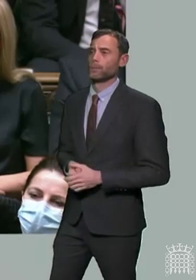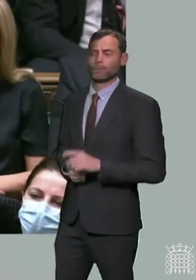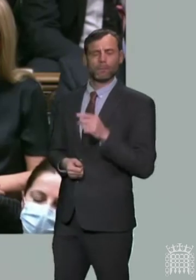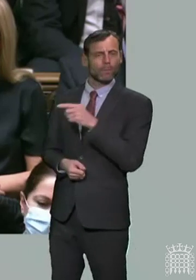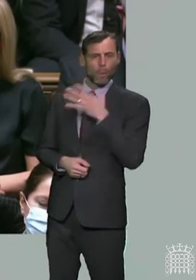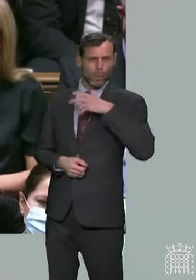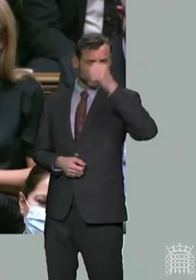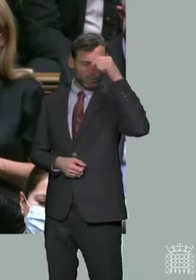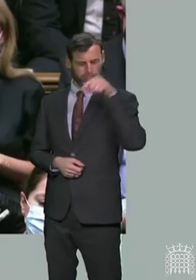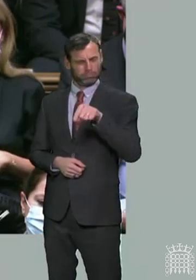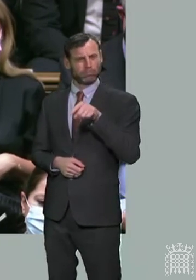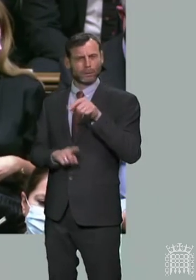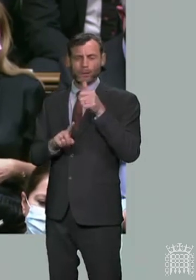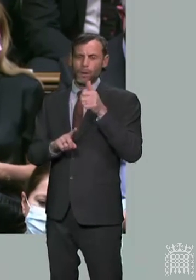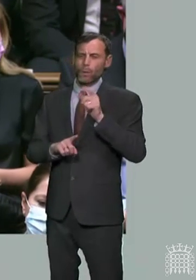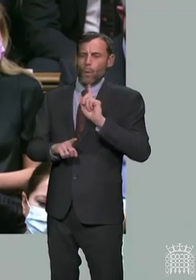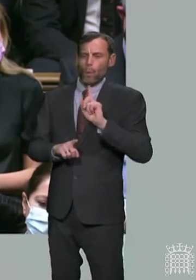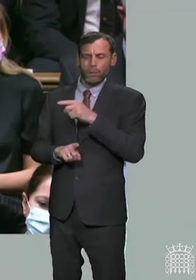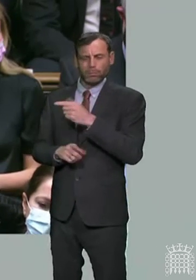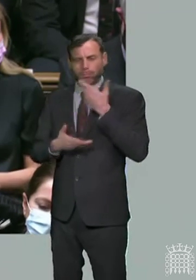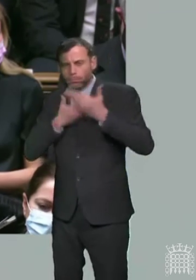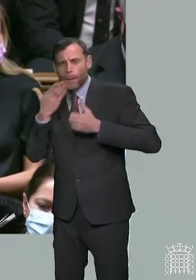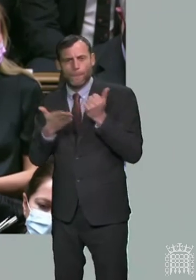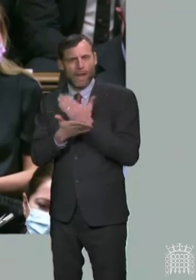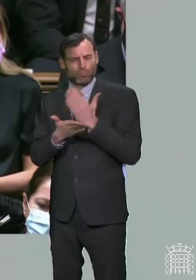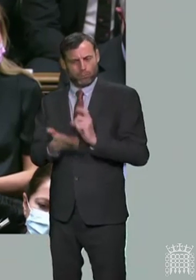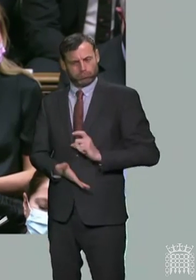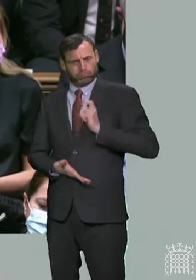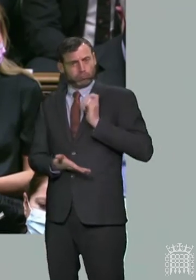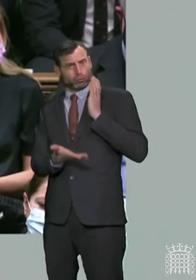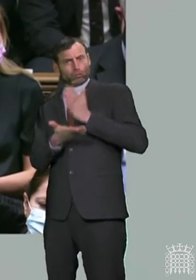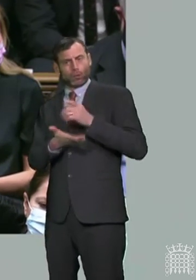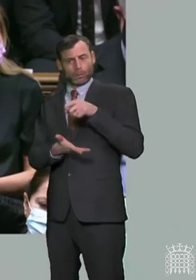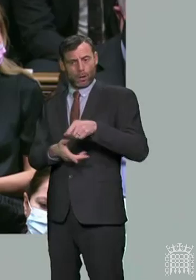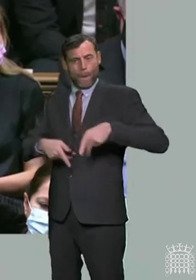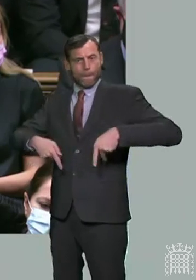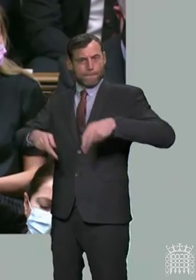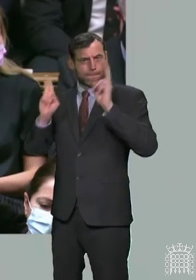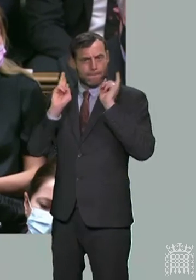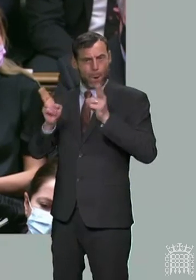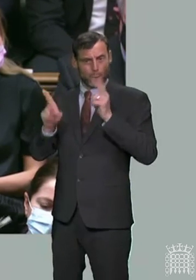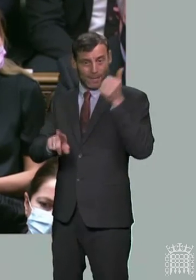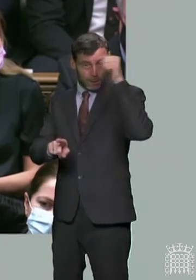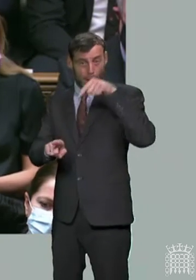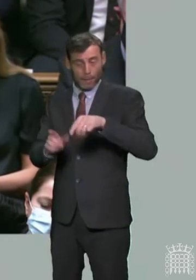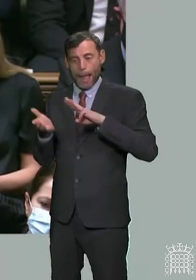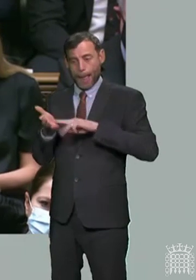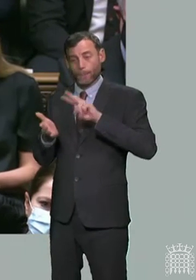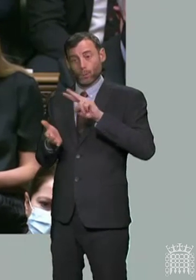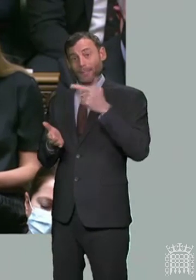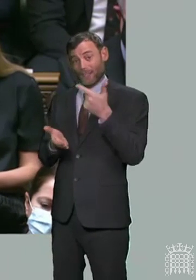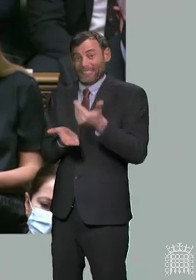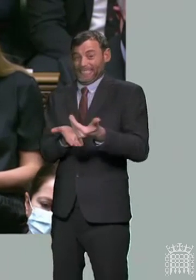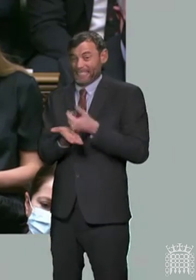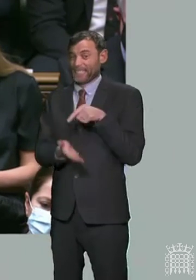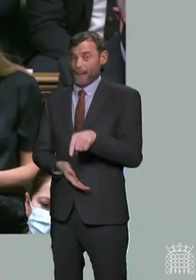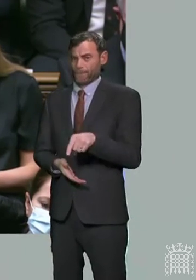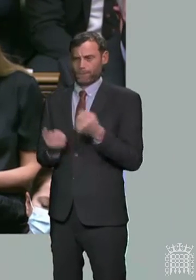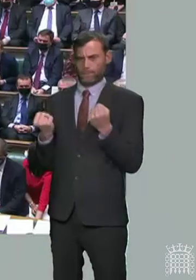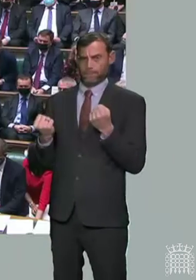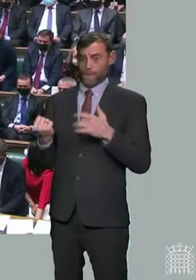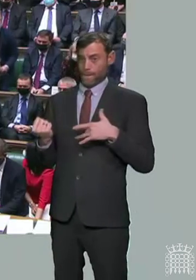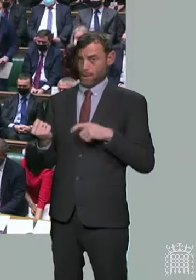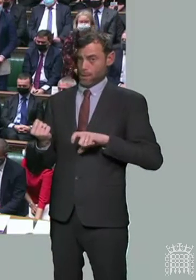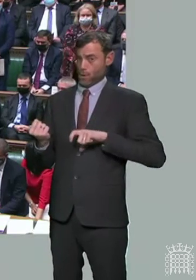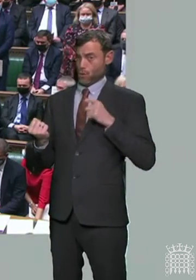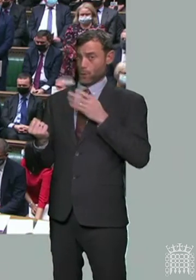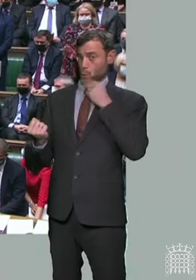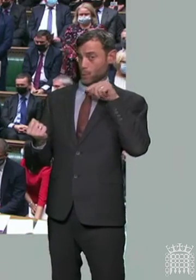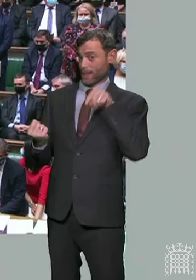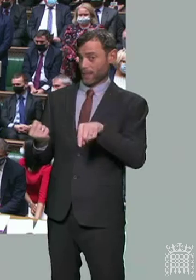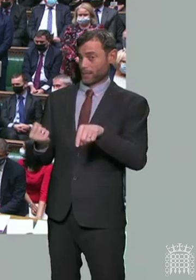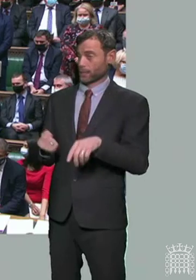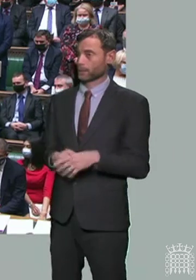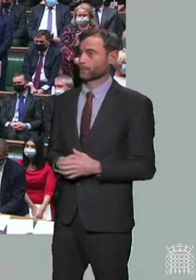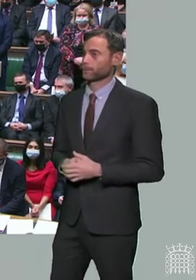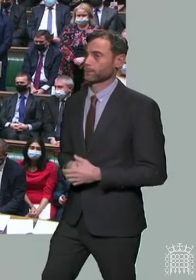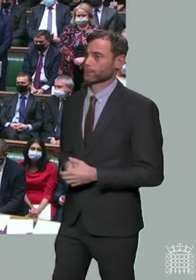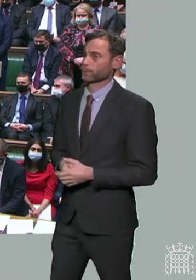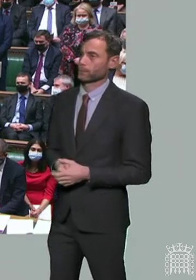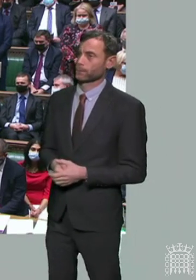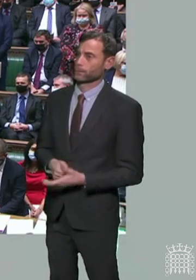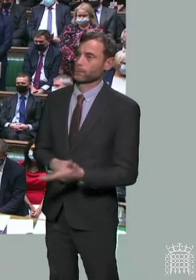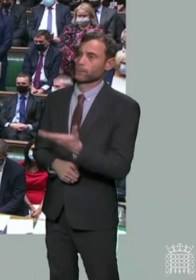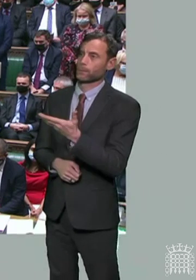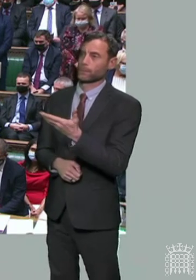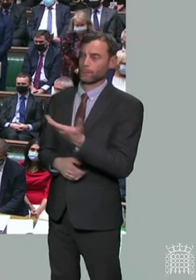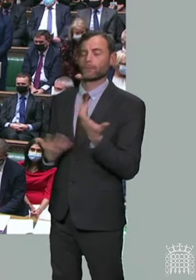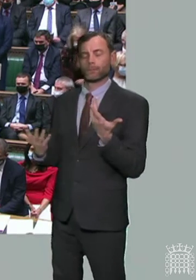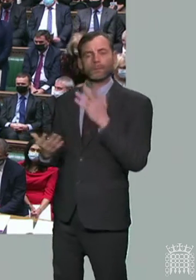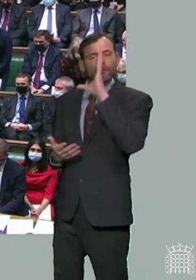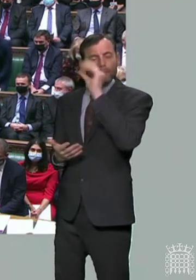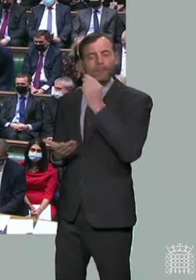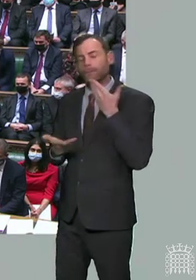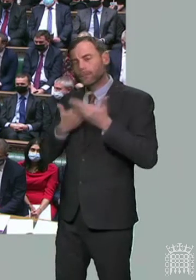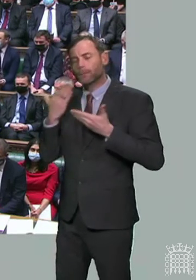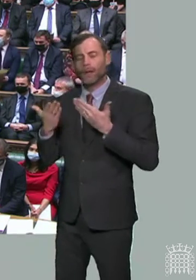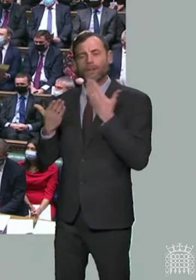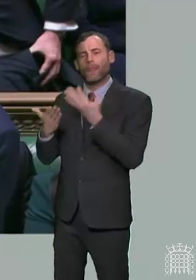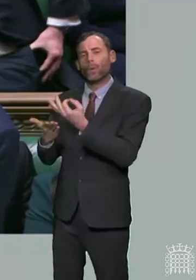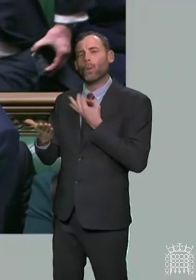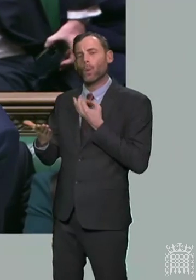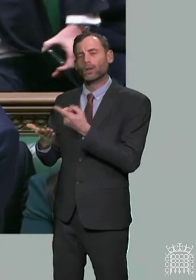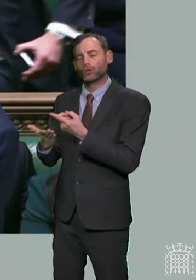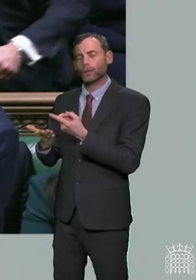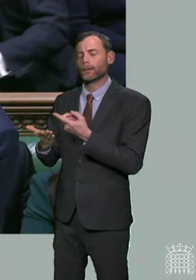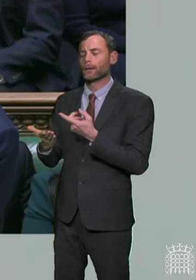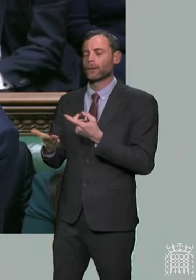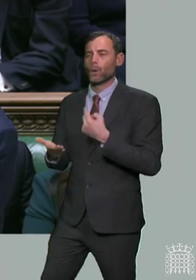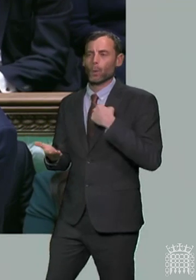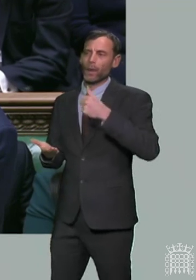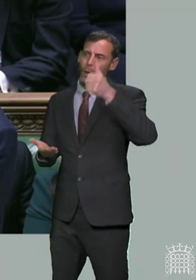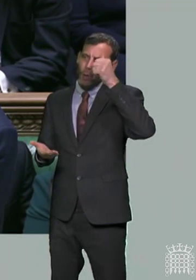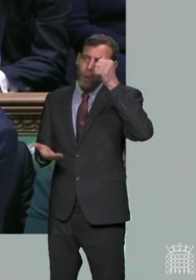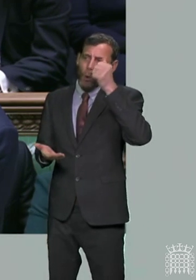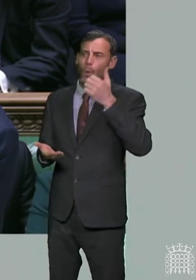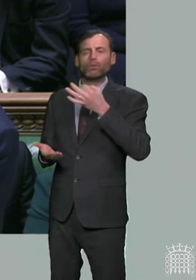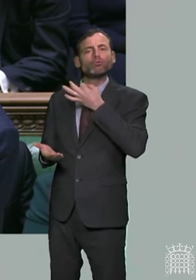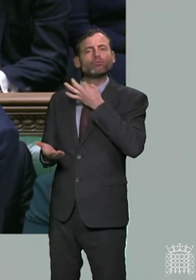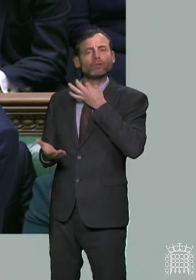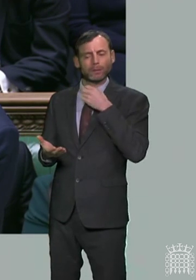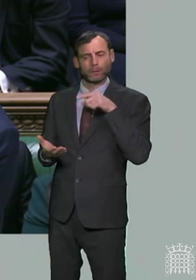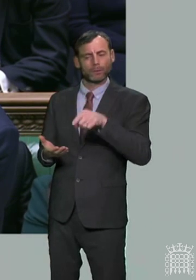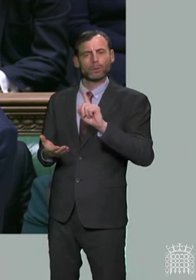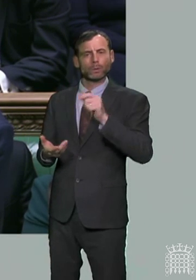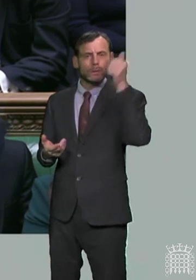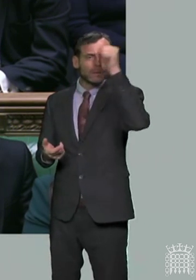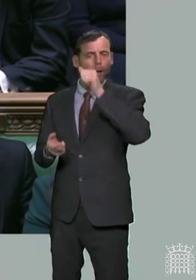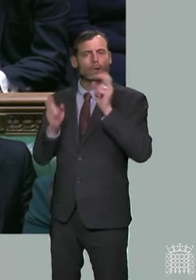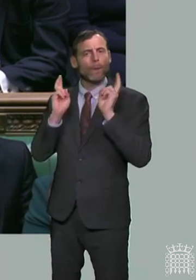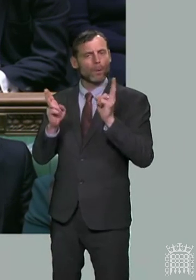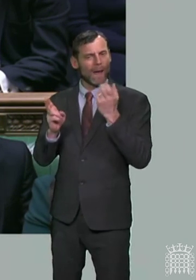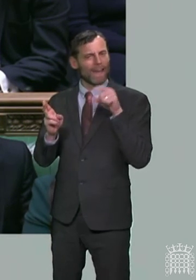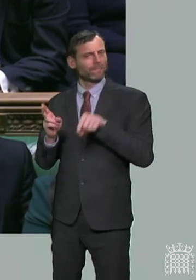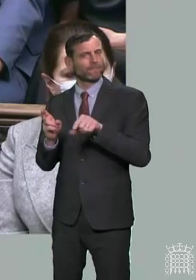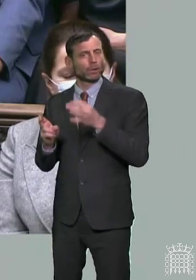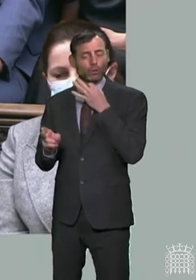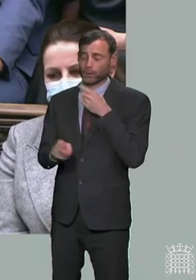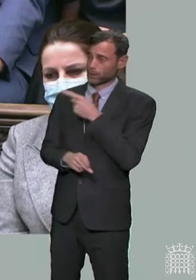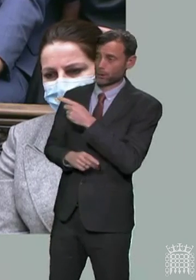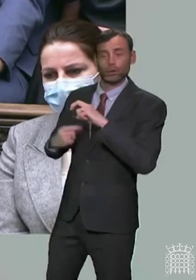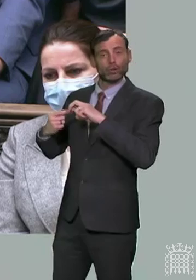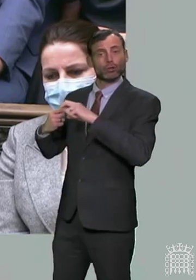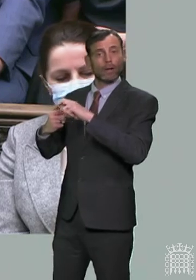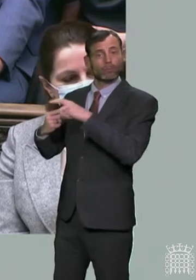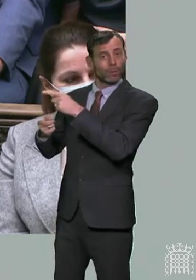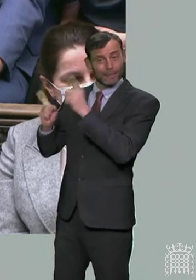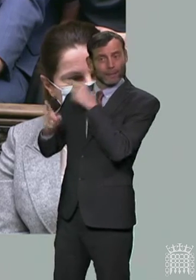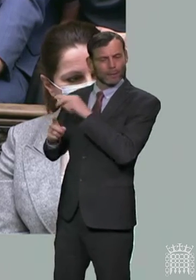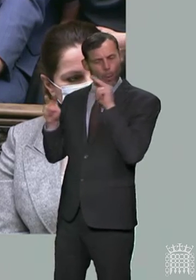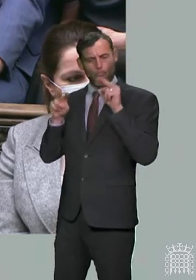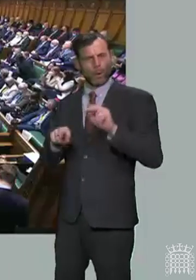What reassurance can my right hon. Friend give my constituents, and others in the rest of south Hampshire, that the M27 will be safe, to give them confidence to use it?